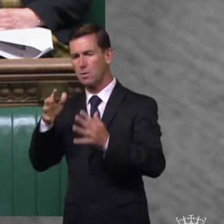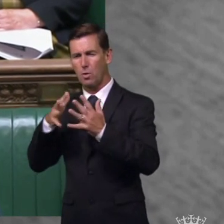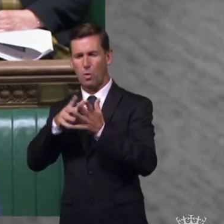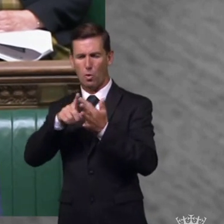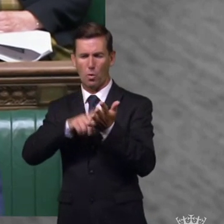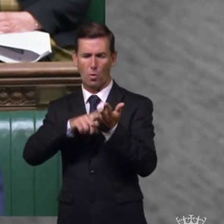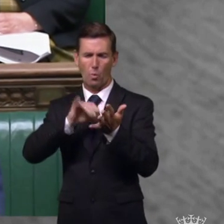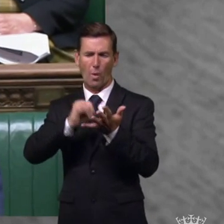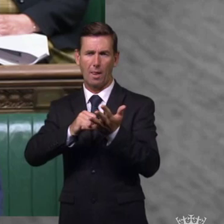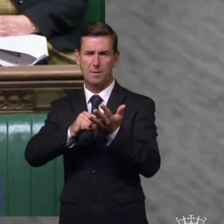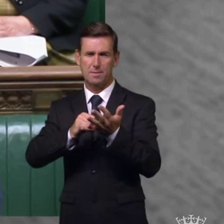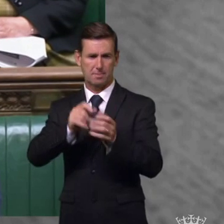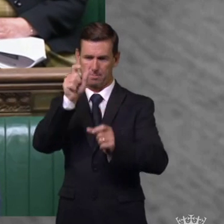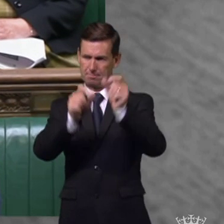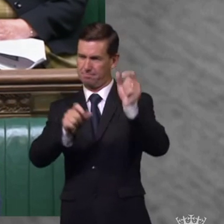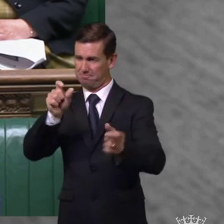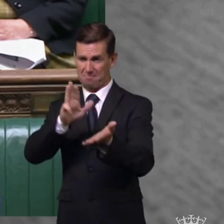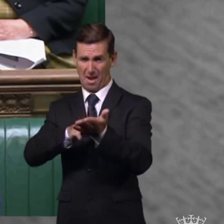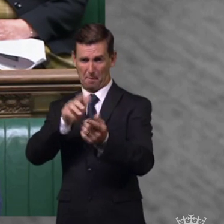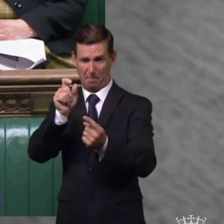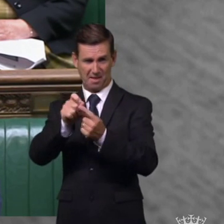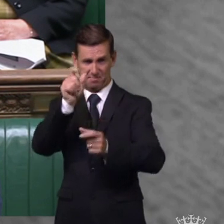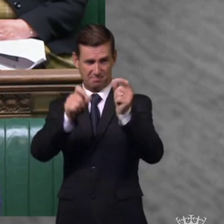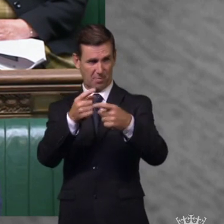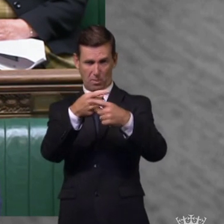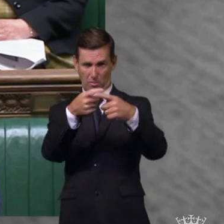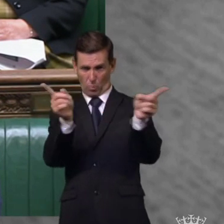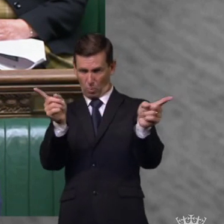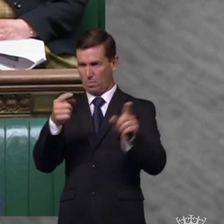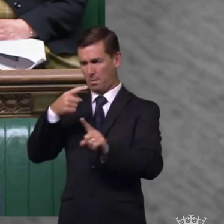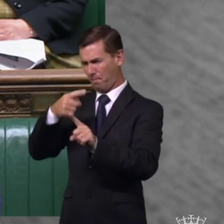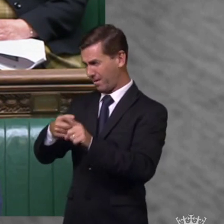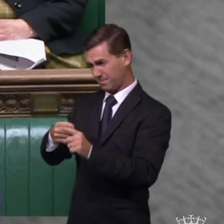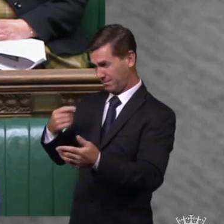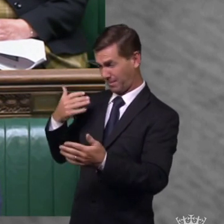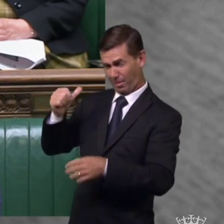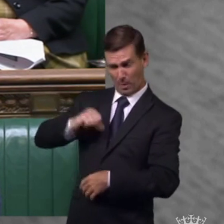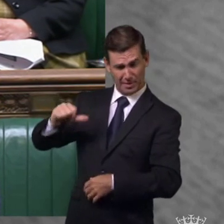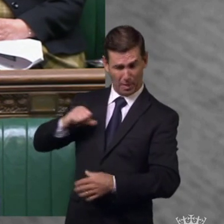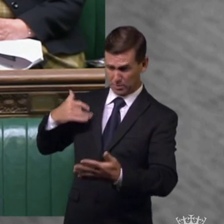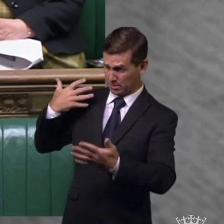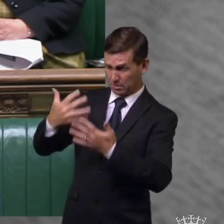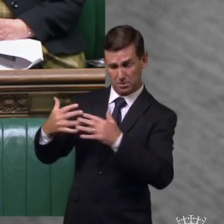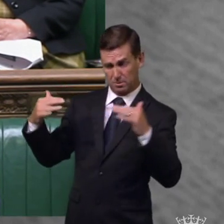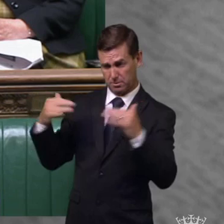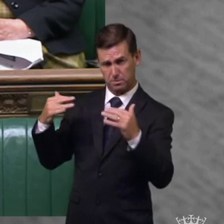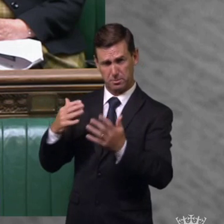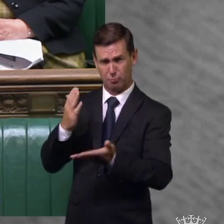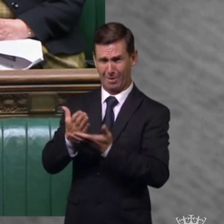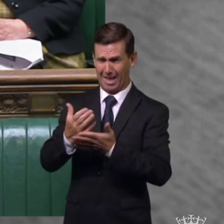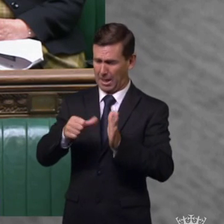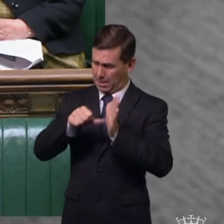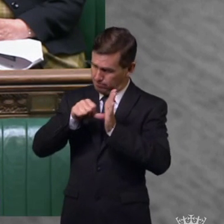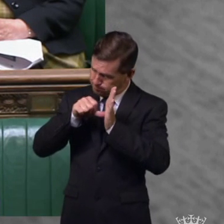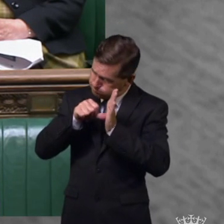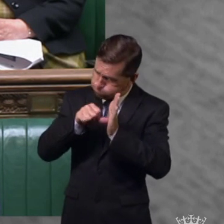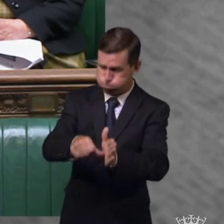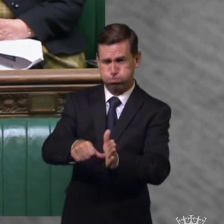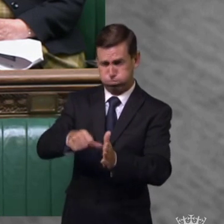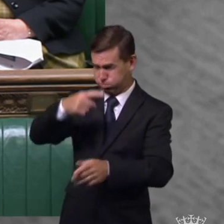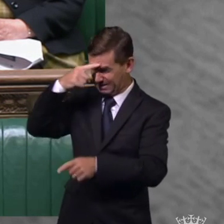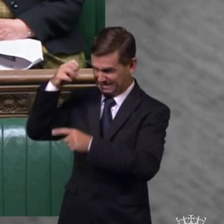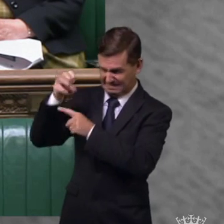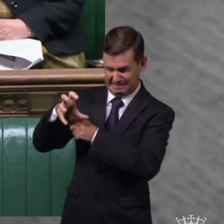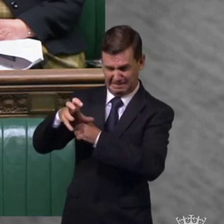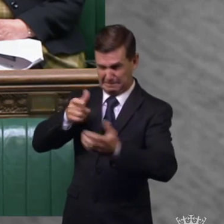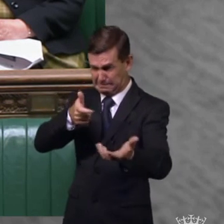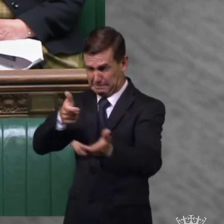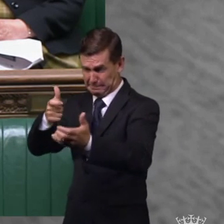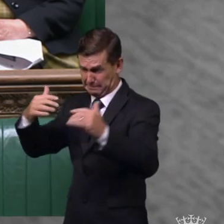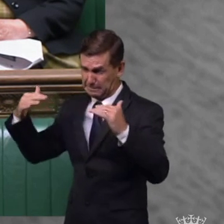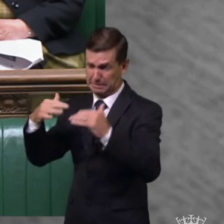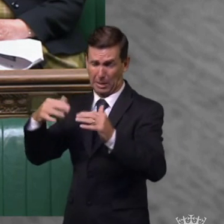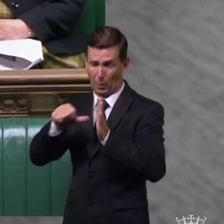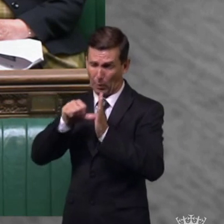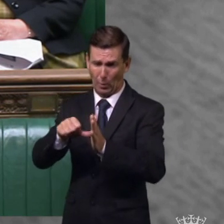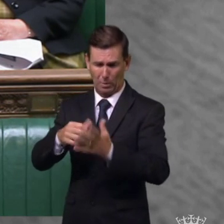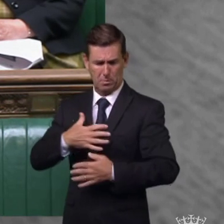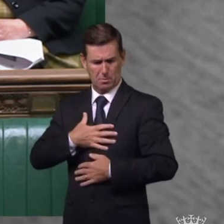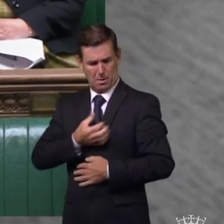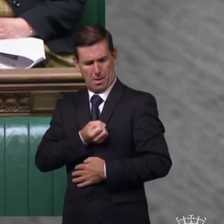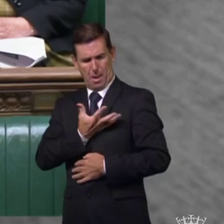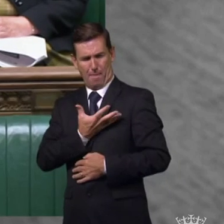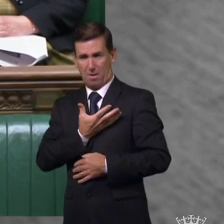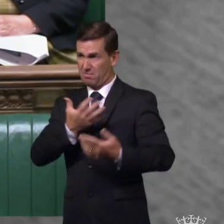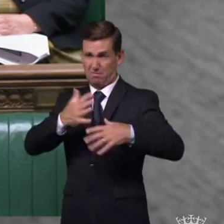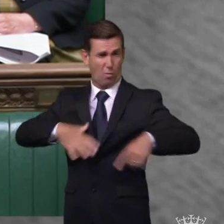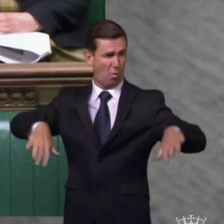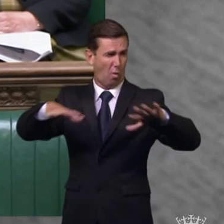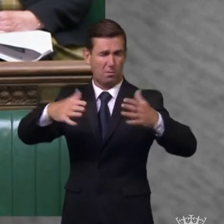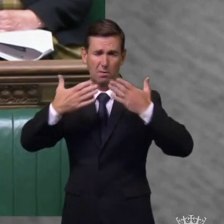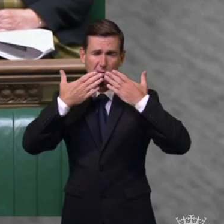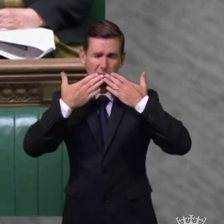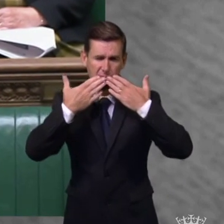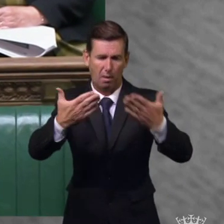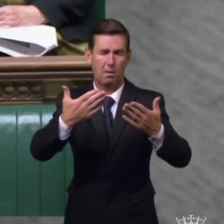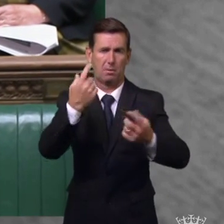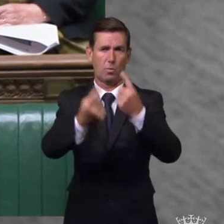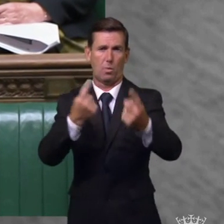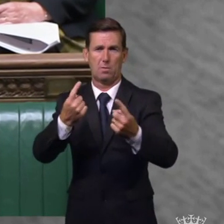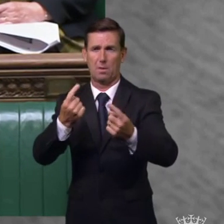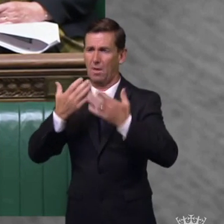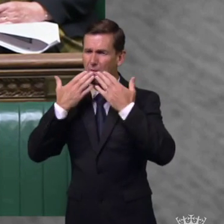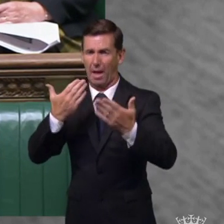They and the tens of thousands of others deployed in Afghanistan served in difficult and challenging circumstances, and the Labour party and—I am sure—everybody across this House thanks each and every one of them and of the 150,000.